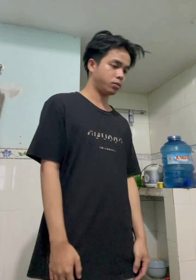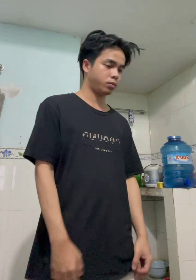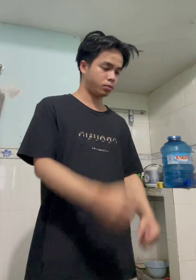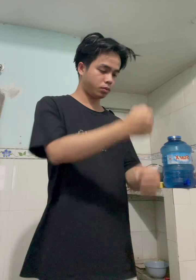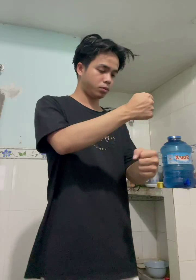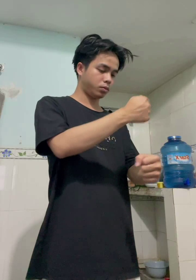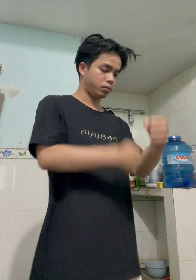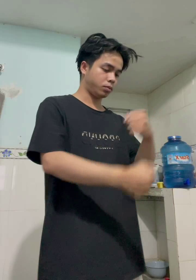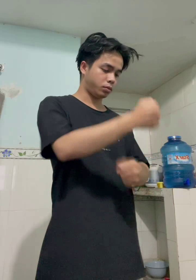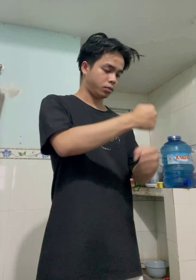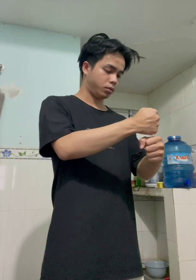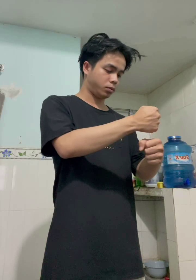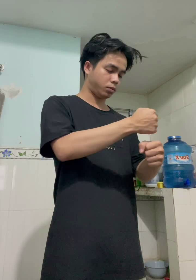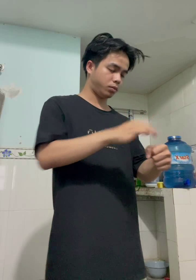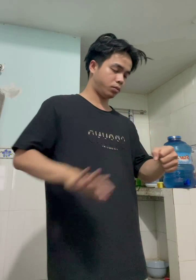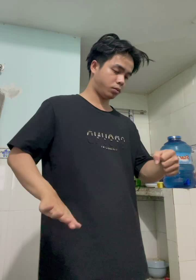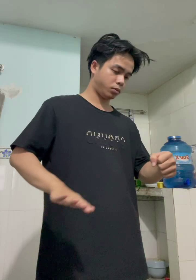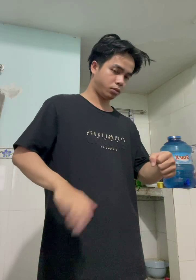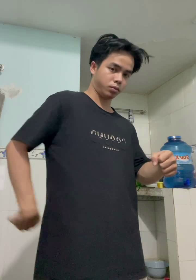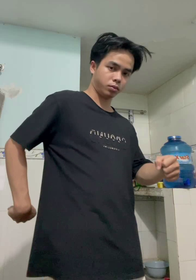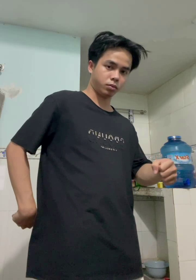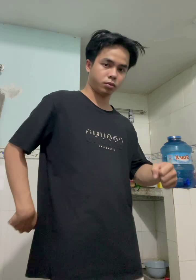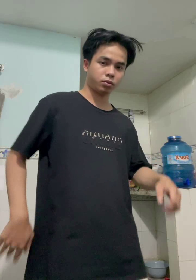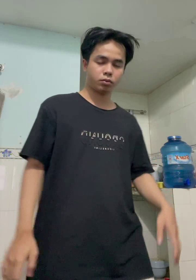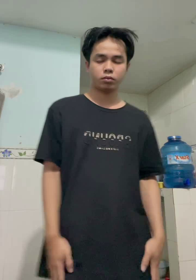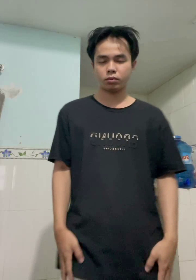nam sau